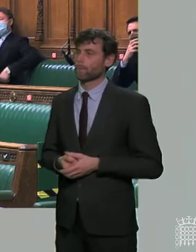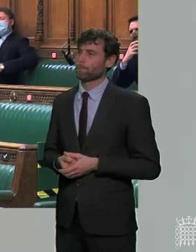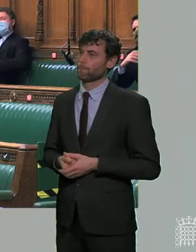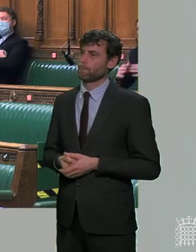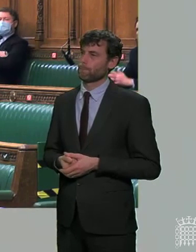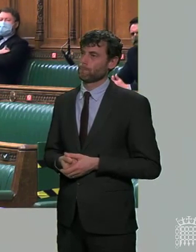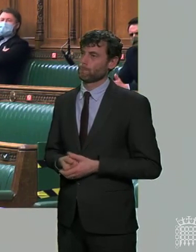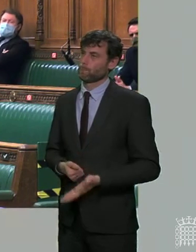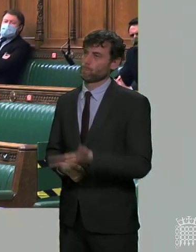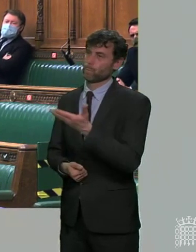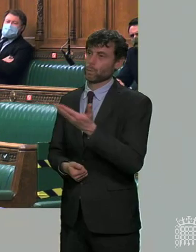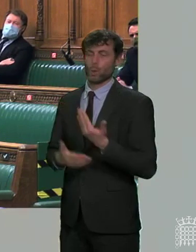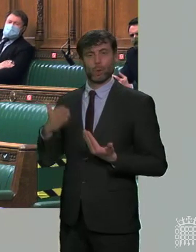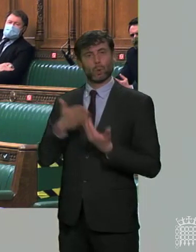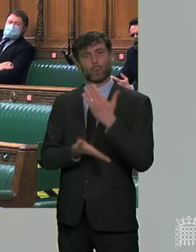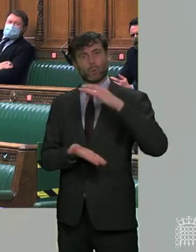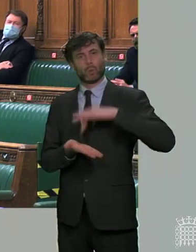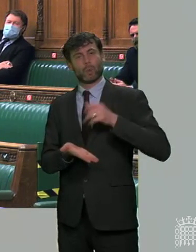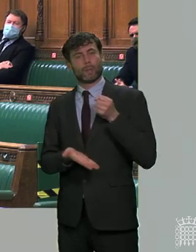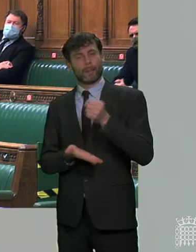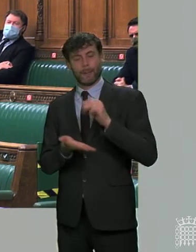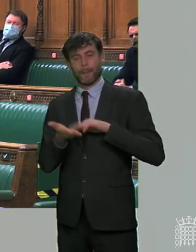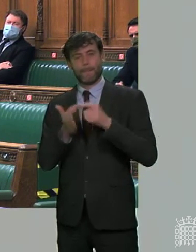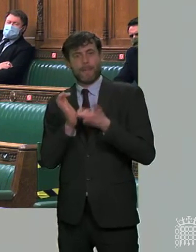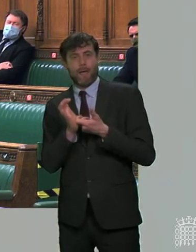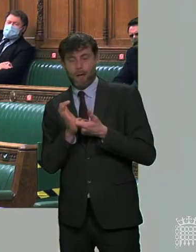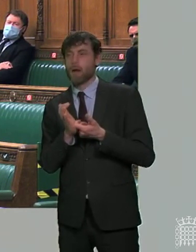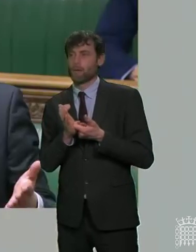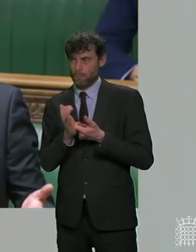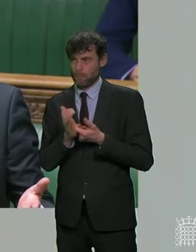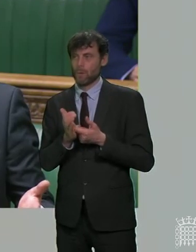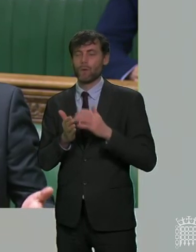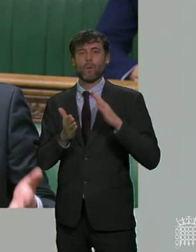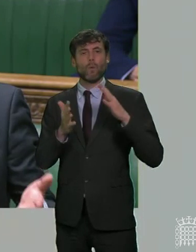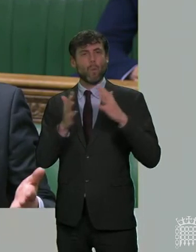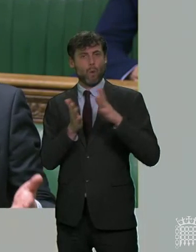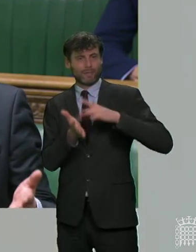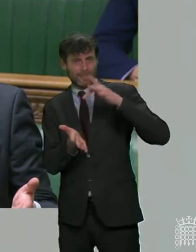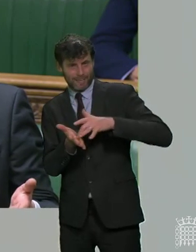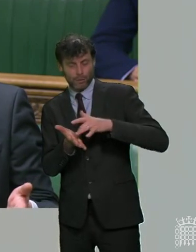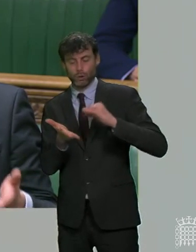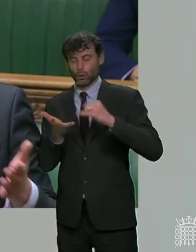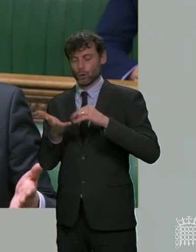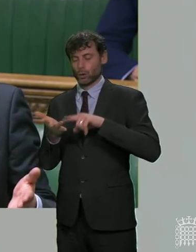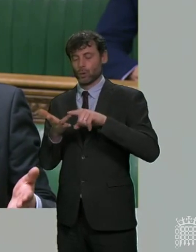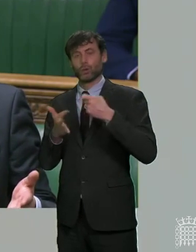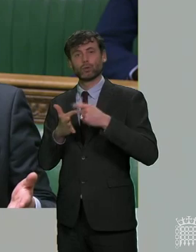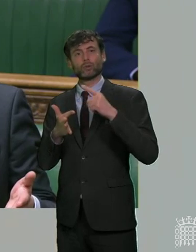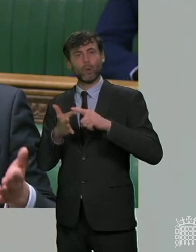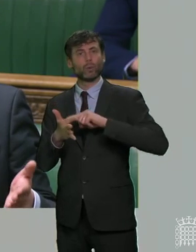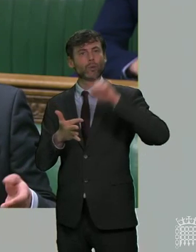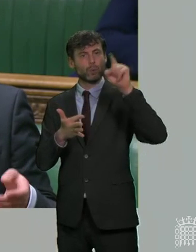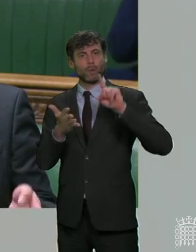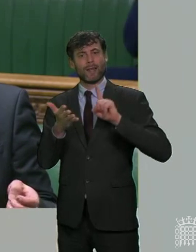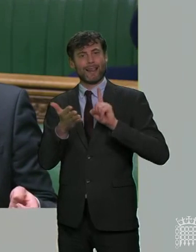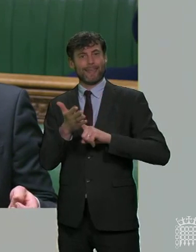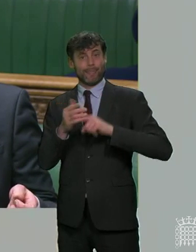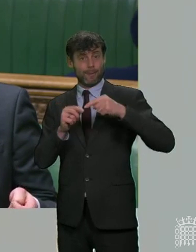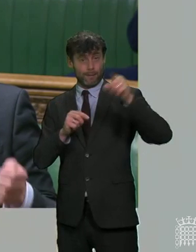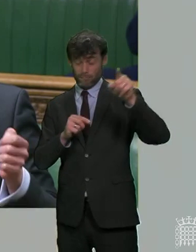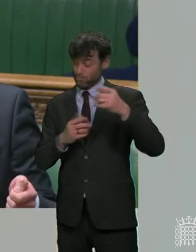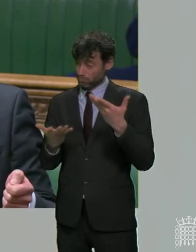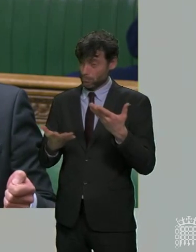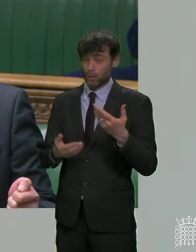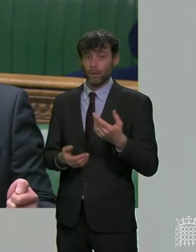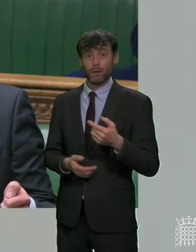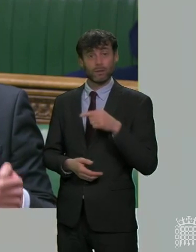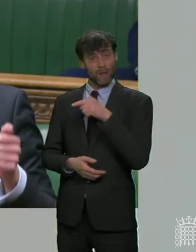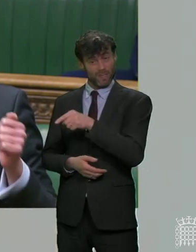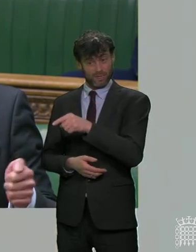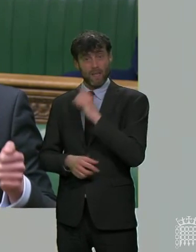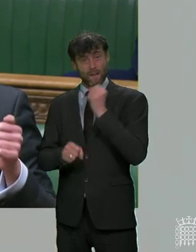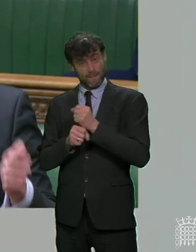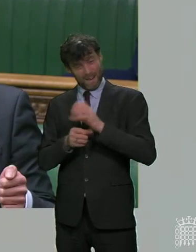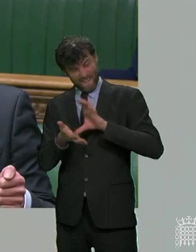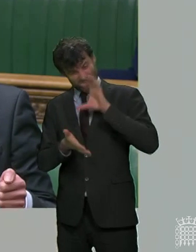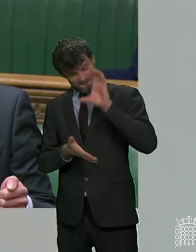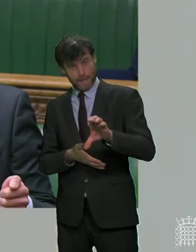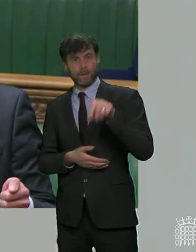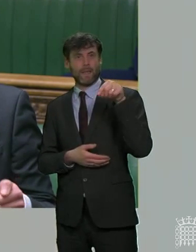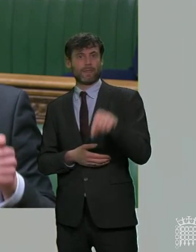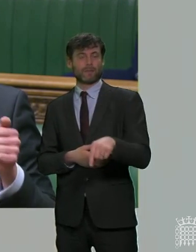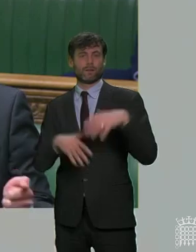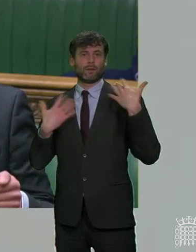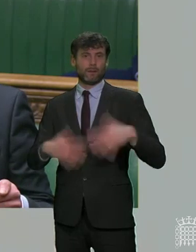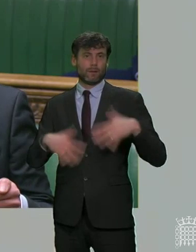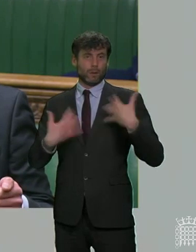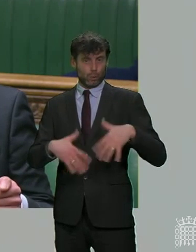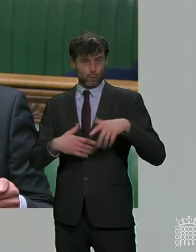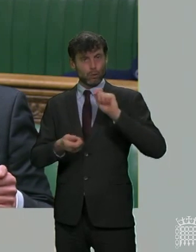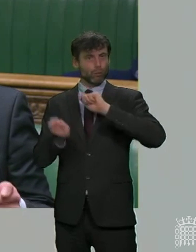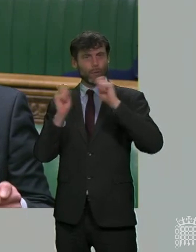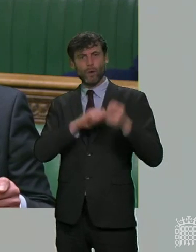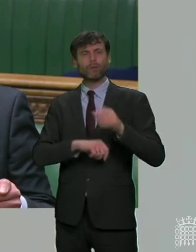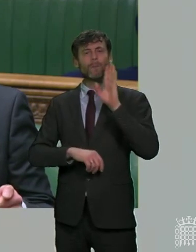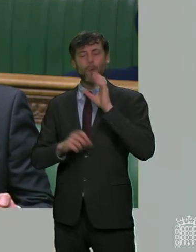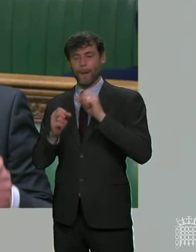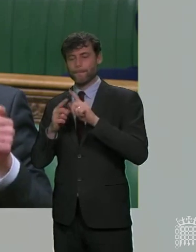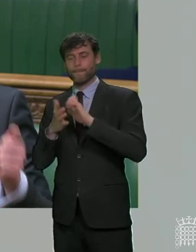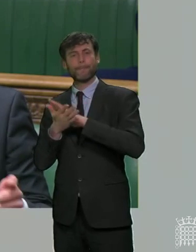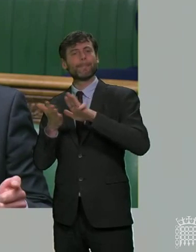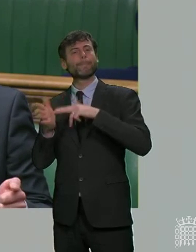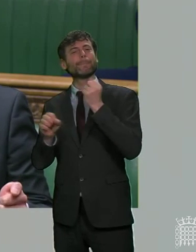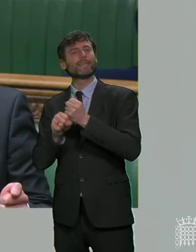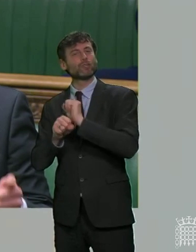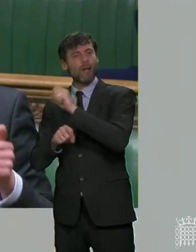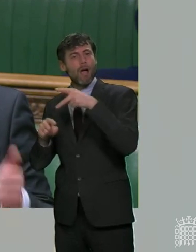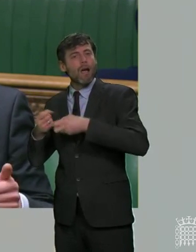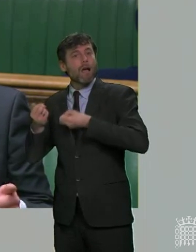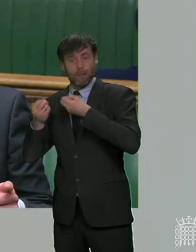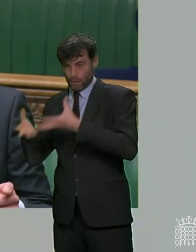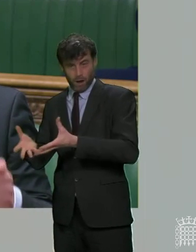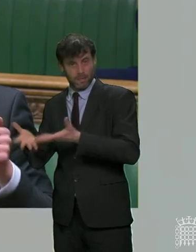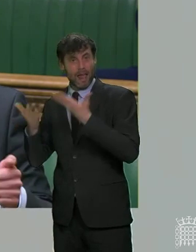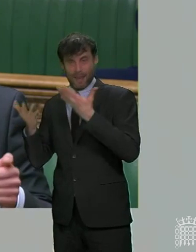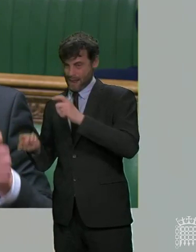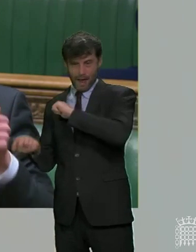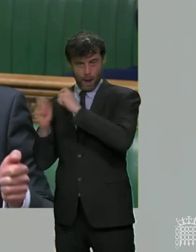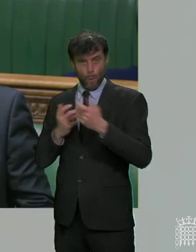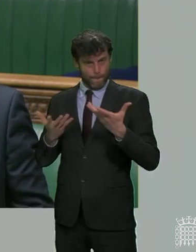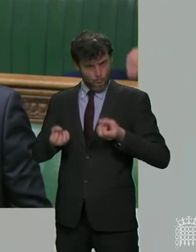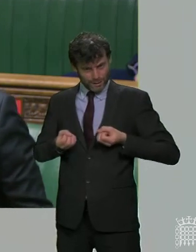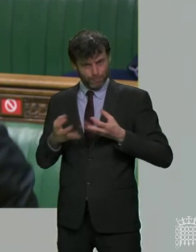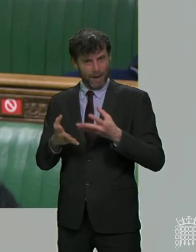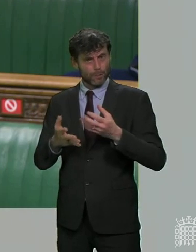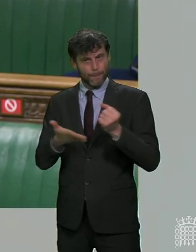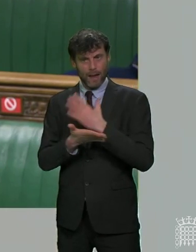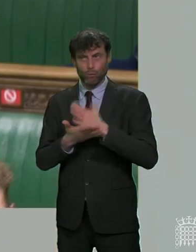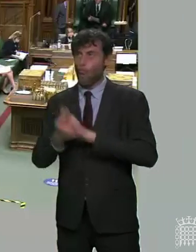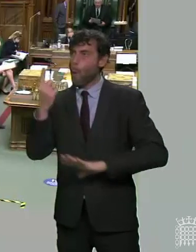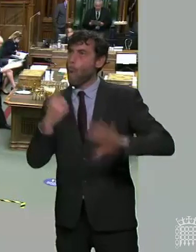With a new station at Meir, investment in Longton station and restoration of the Stoke to Leek line, does my right honourable Friend agree that investment from this Government has the potential to reverse the Beeching cuts, restore our local railways in Stoke-on-Trent and cement our position as one of the best-connected places in the whole UK?